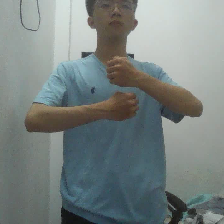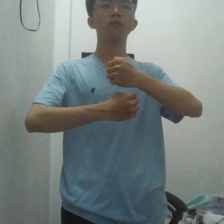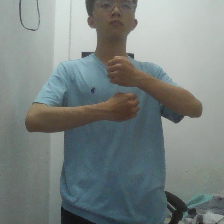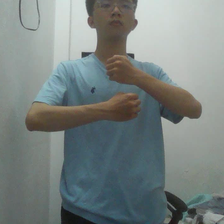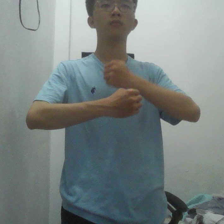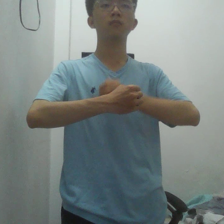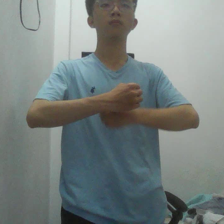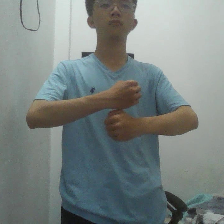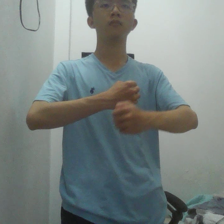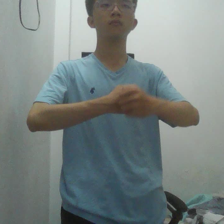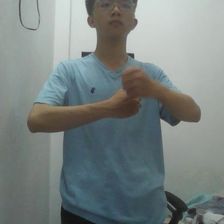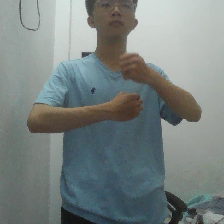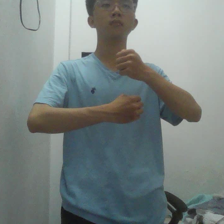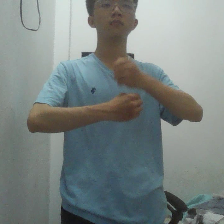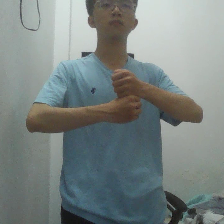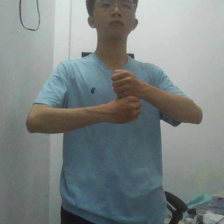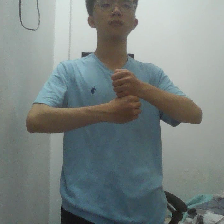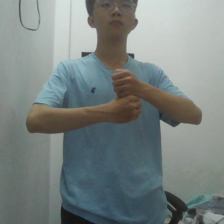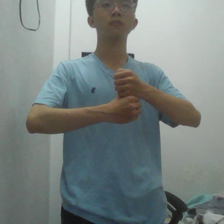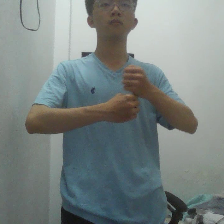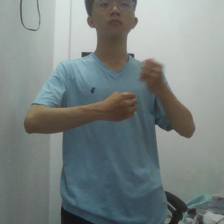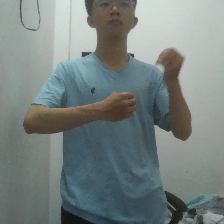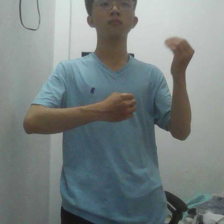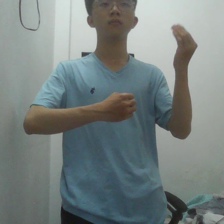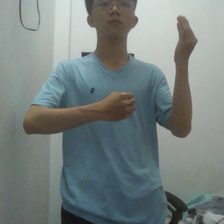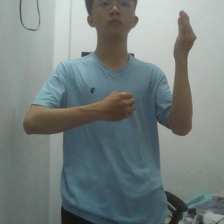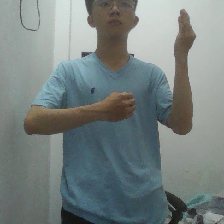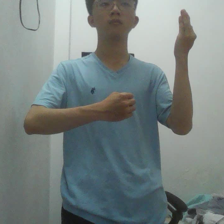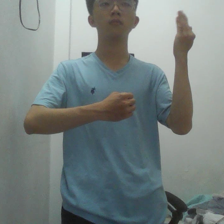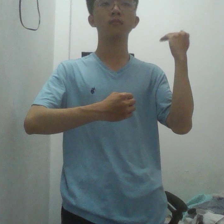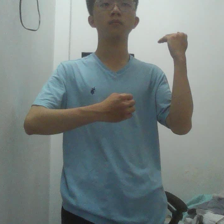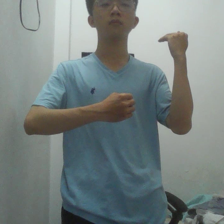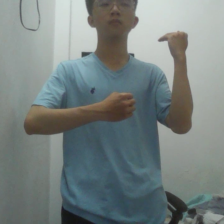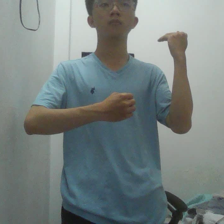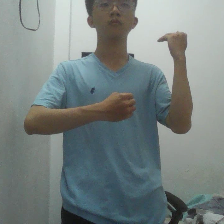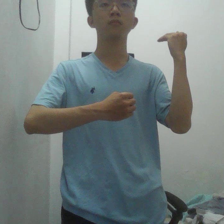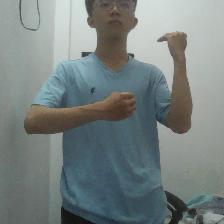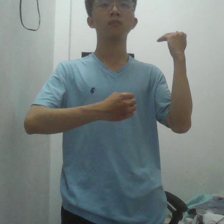nam truoc